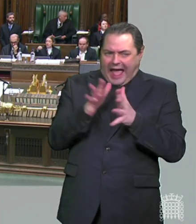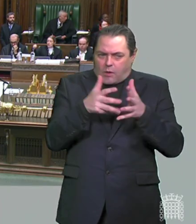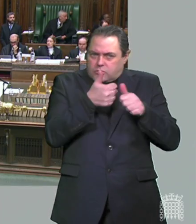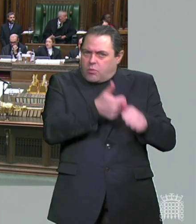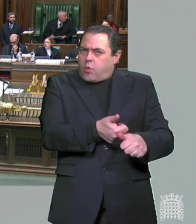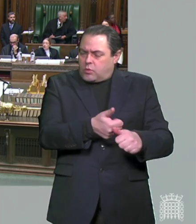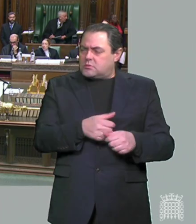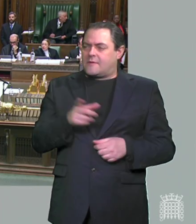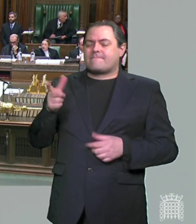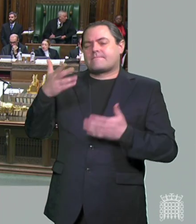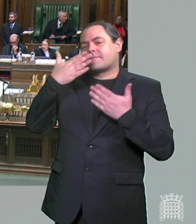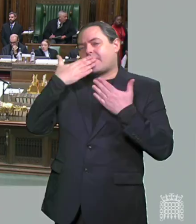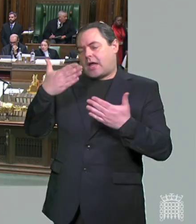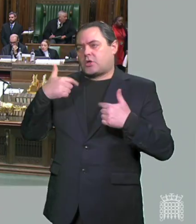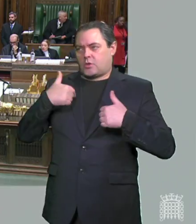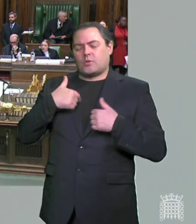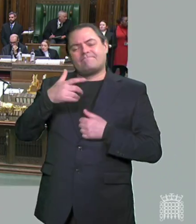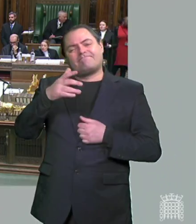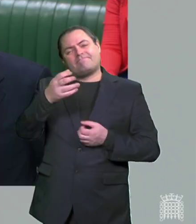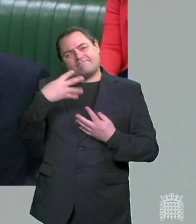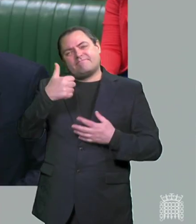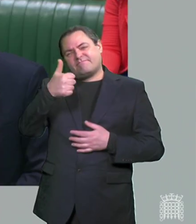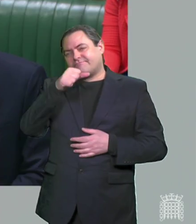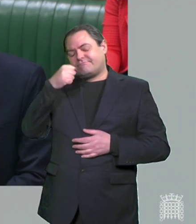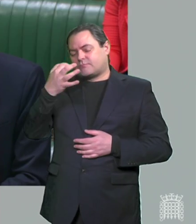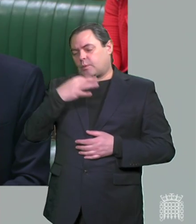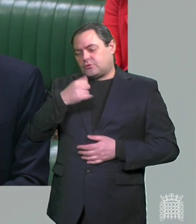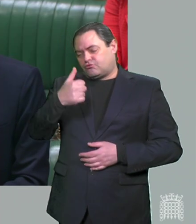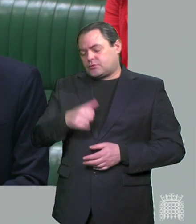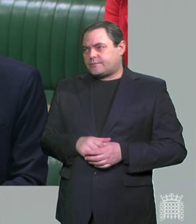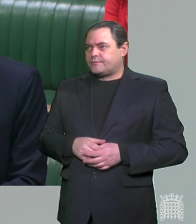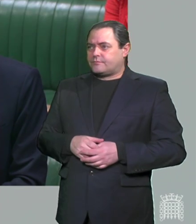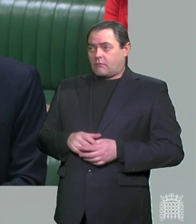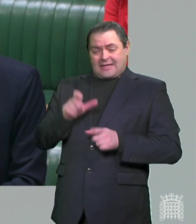I am grateful to my honourable Friend for her interest in this important area.